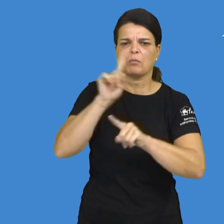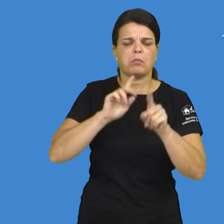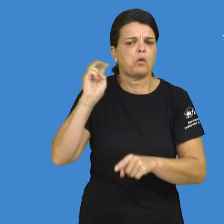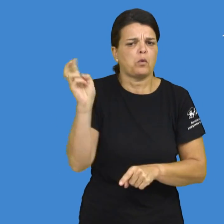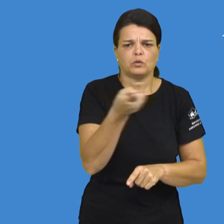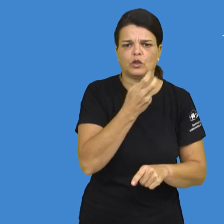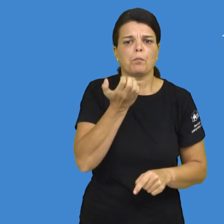etc